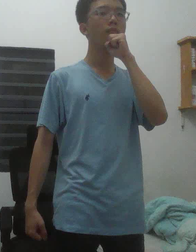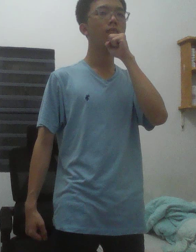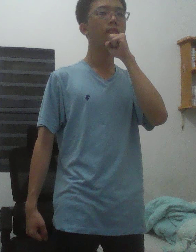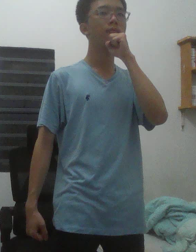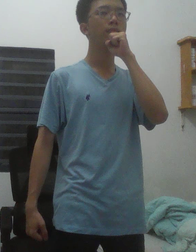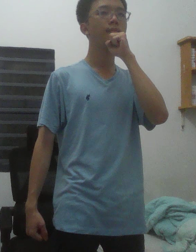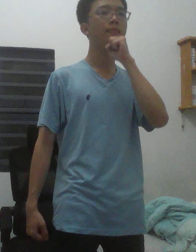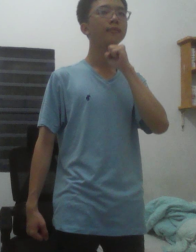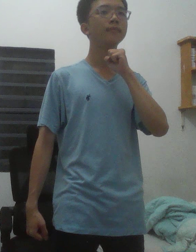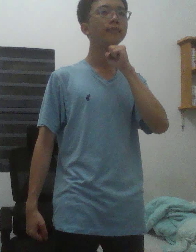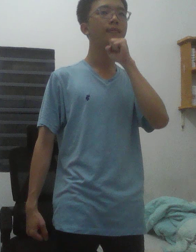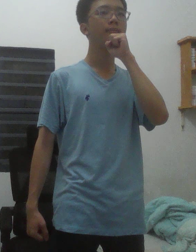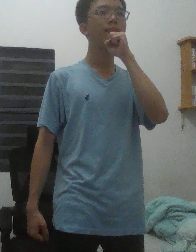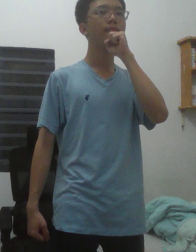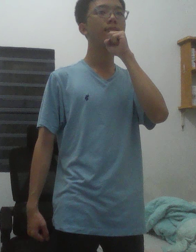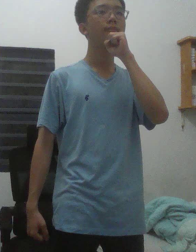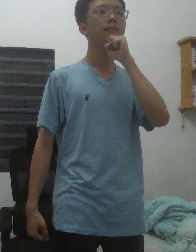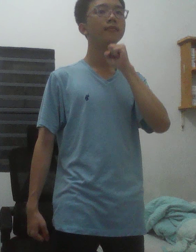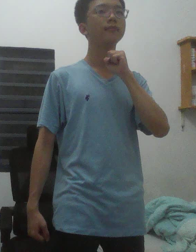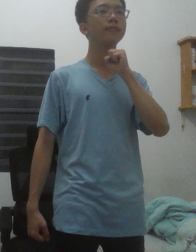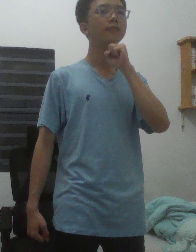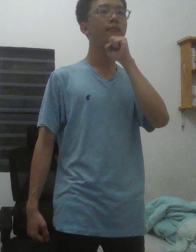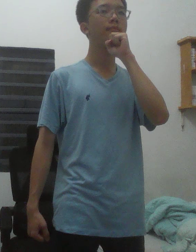dong y